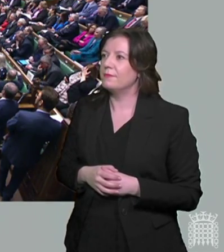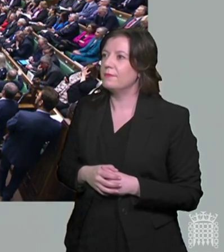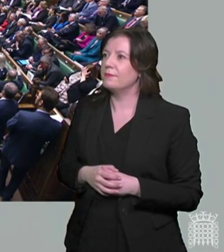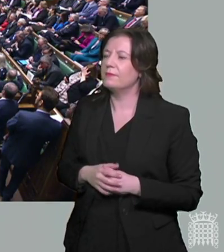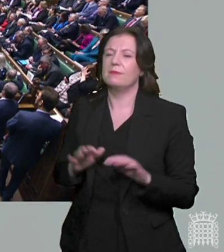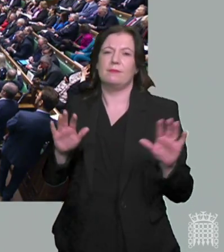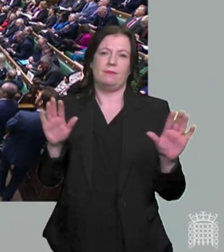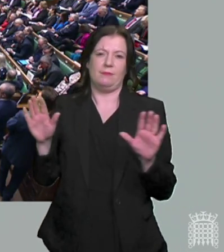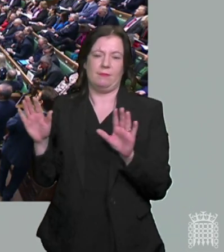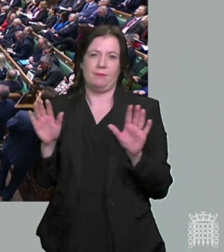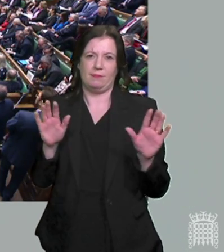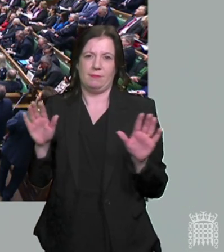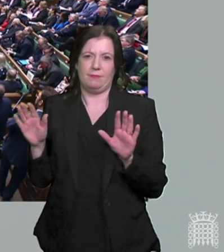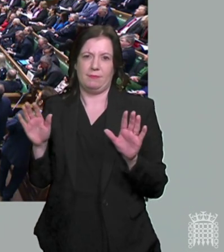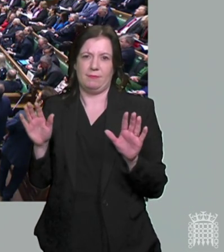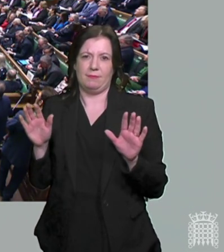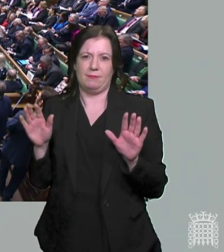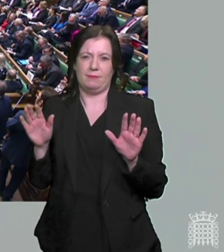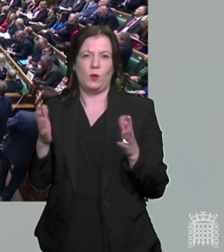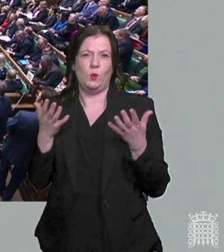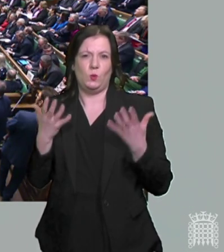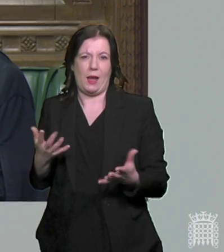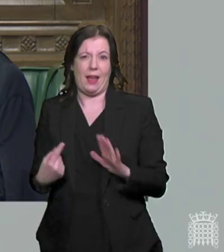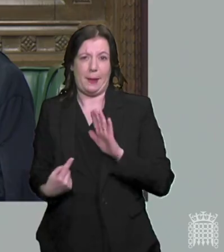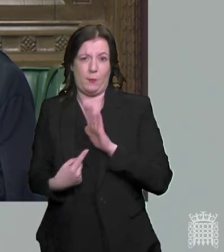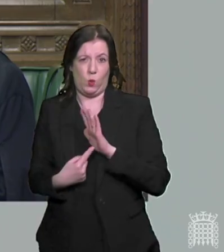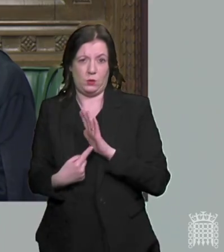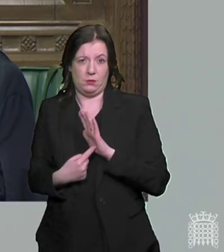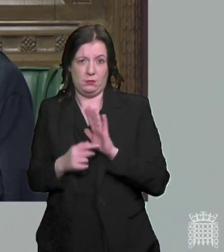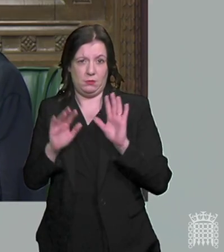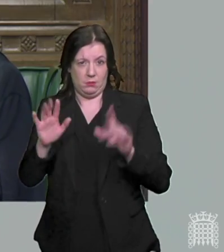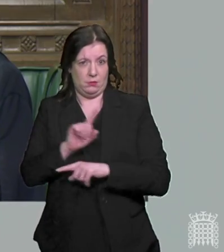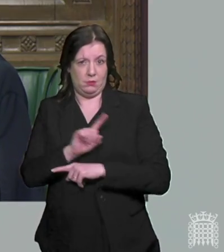I just say that this is the biggest day in the House— Do you want to carry on cheering?